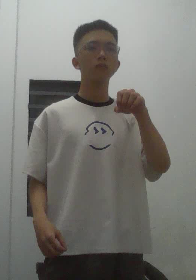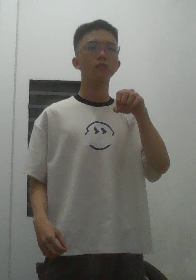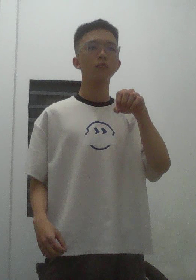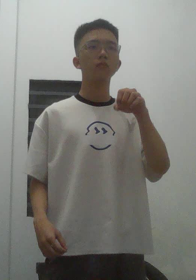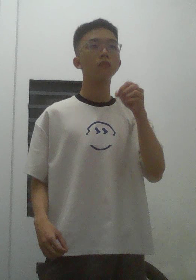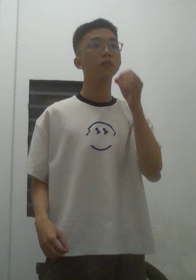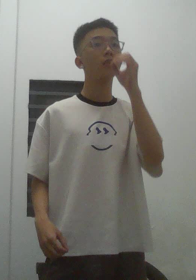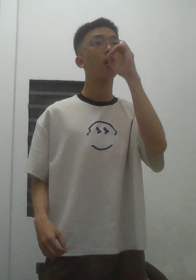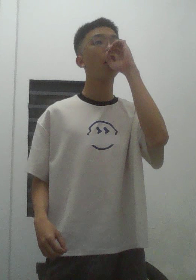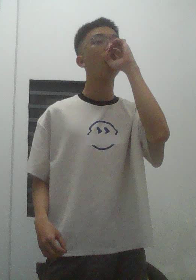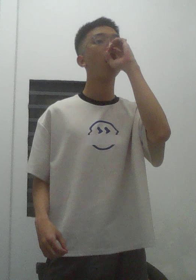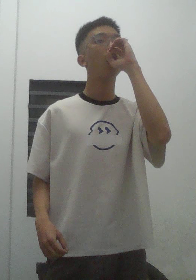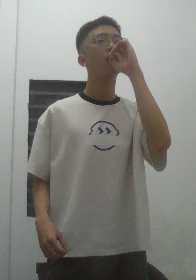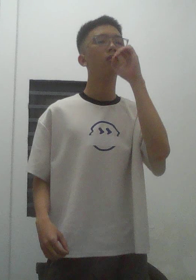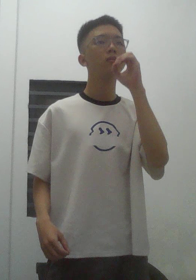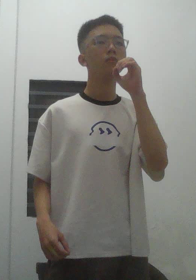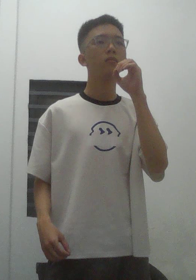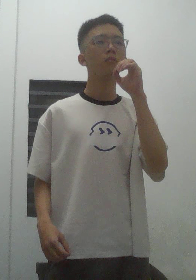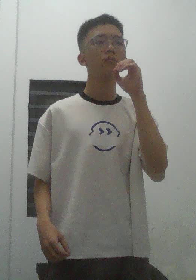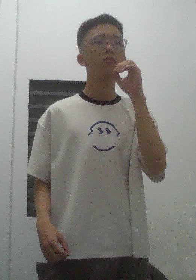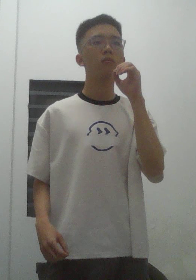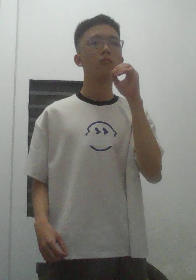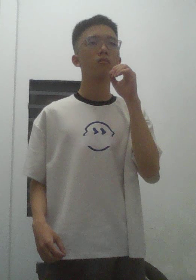uong